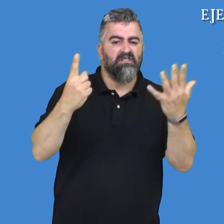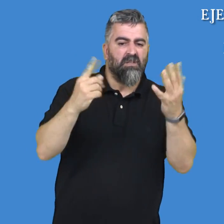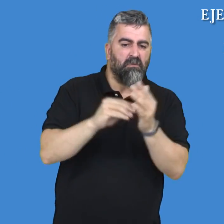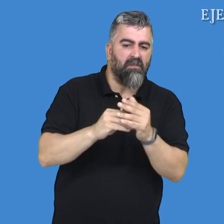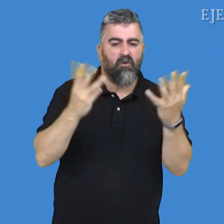vez